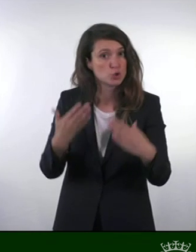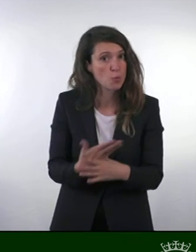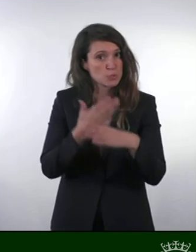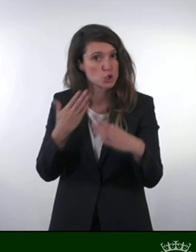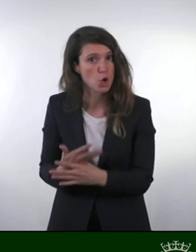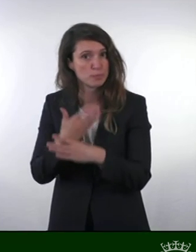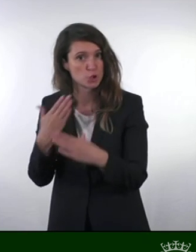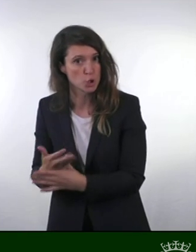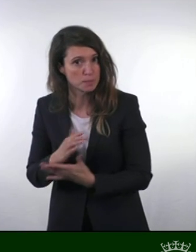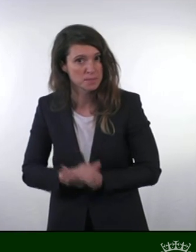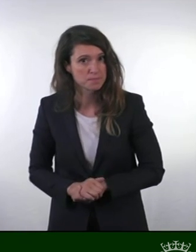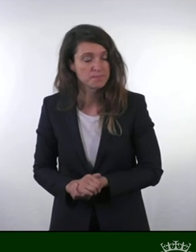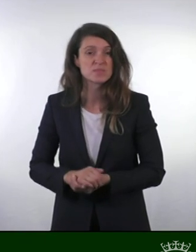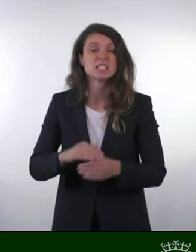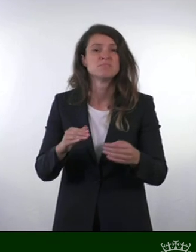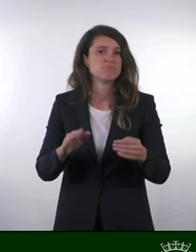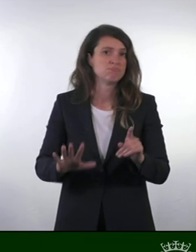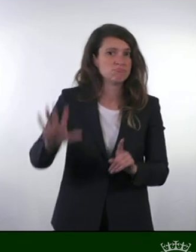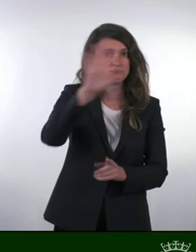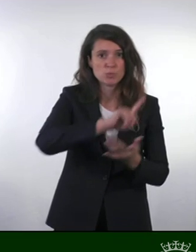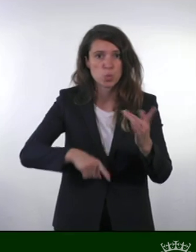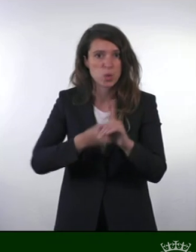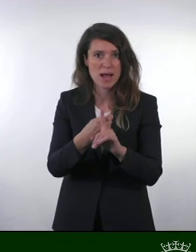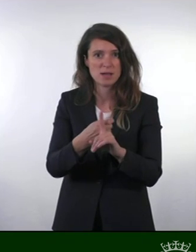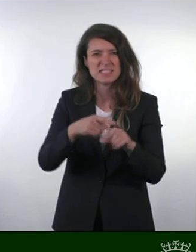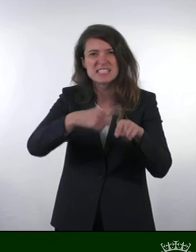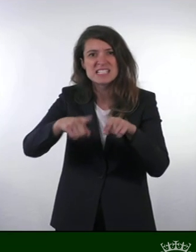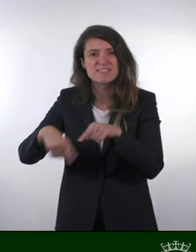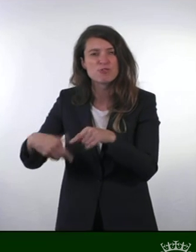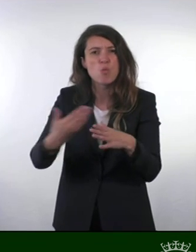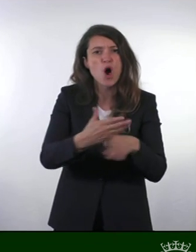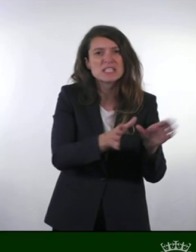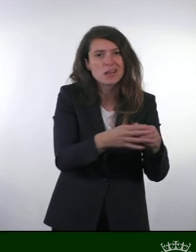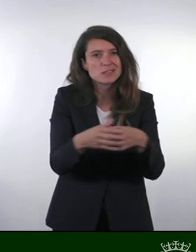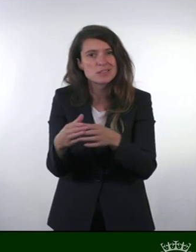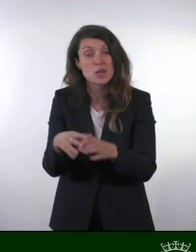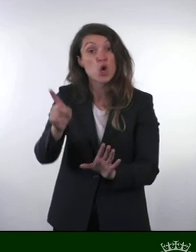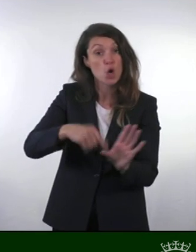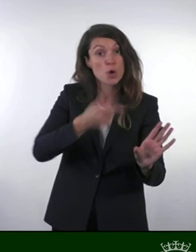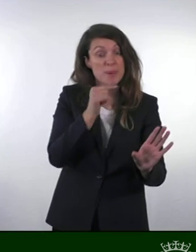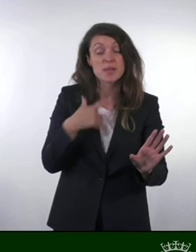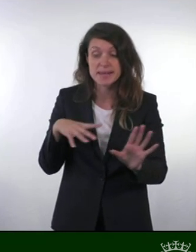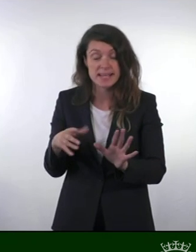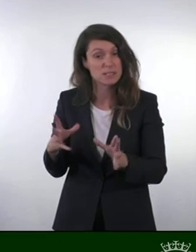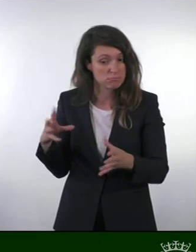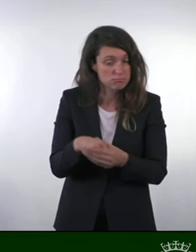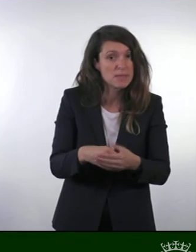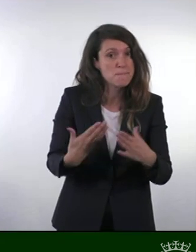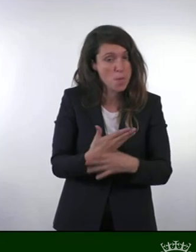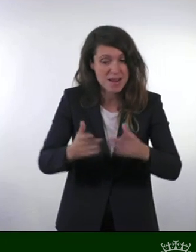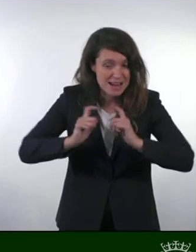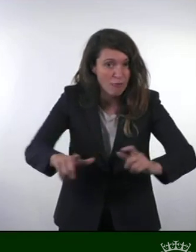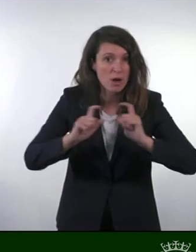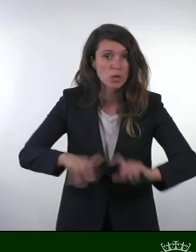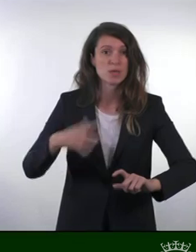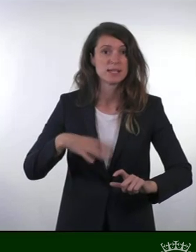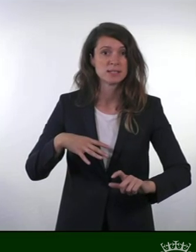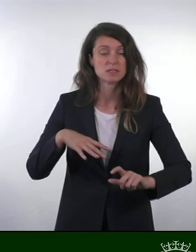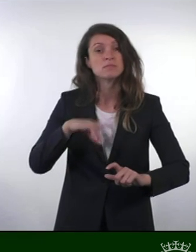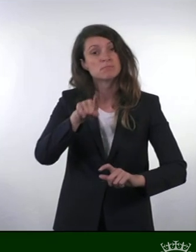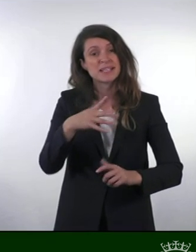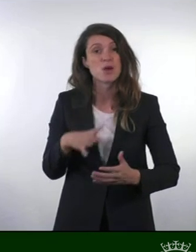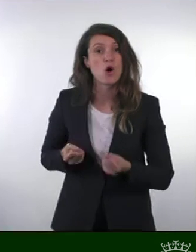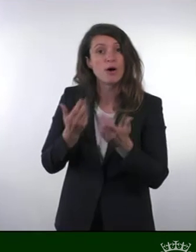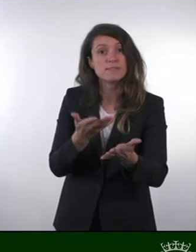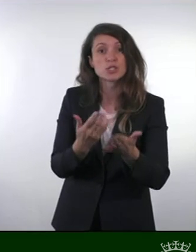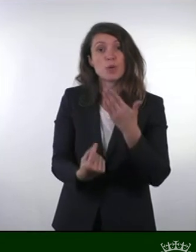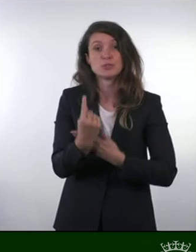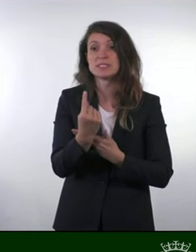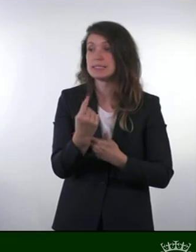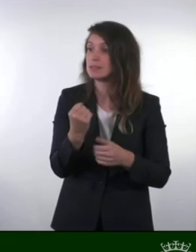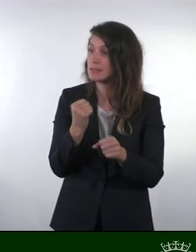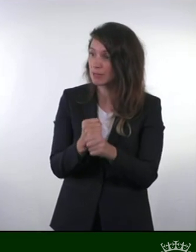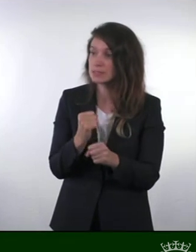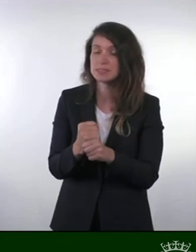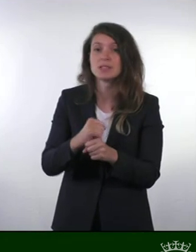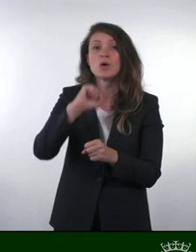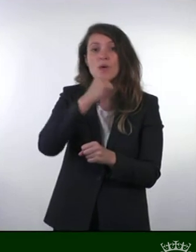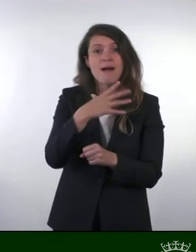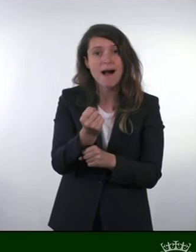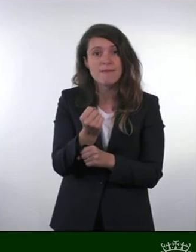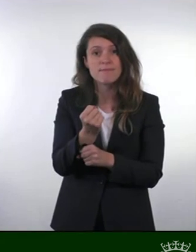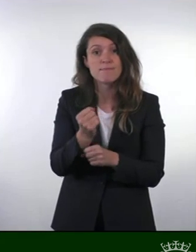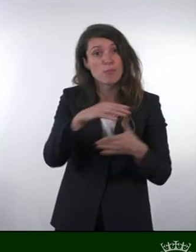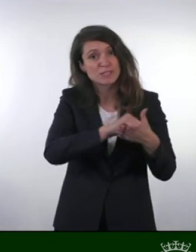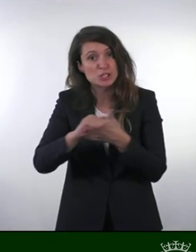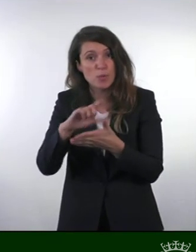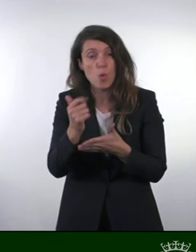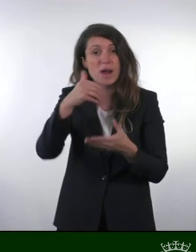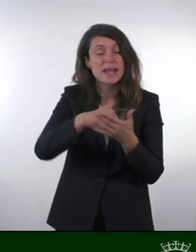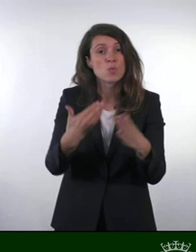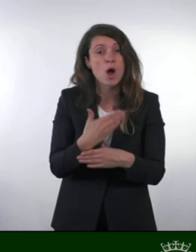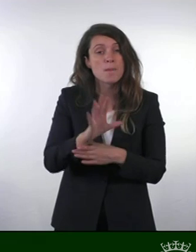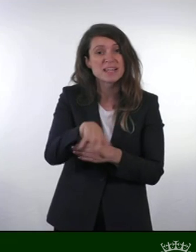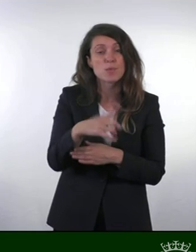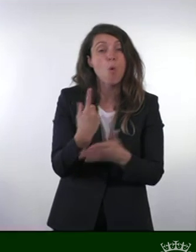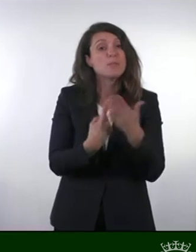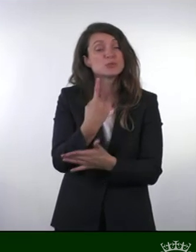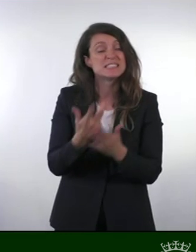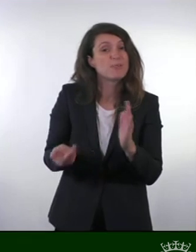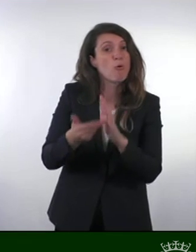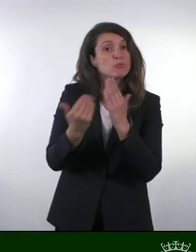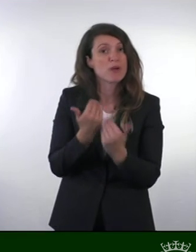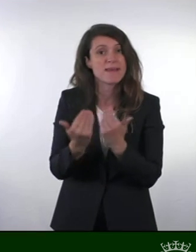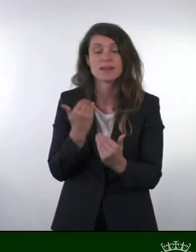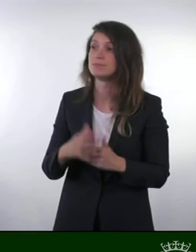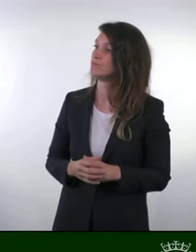For sectors across the country where we need to keep young people in particular in employment we have offered, as he knows, an opportunity guarantee so that they will have either an apprenticeship, an in-work placement or the opportunity for training.